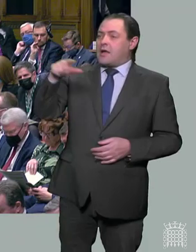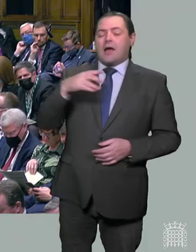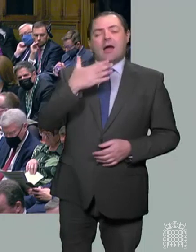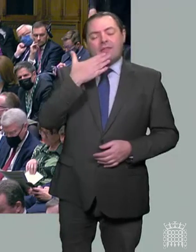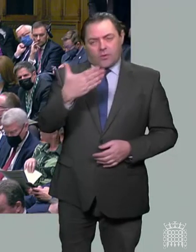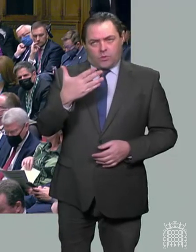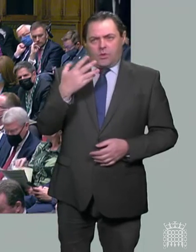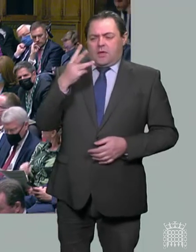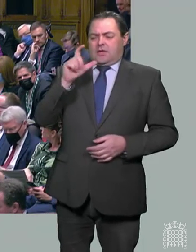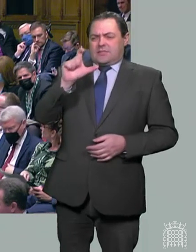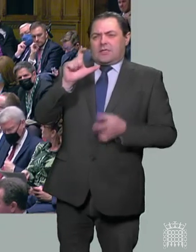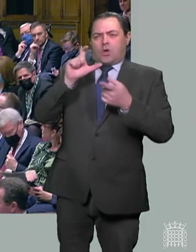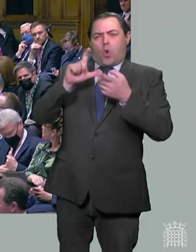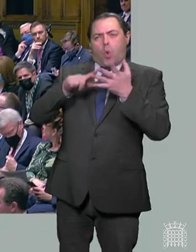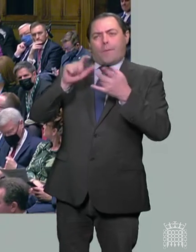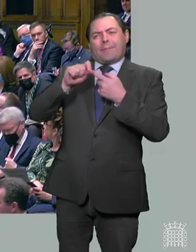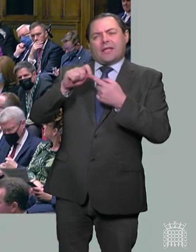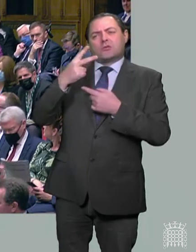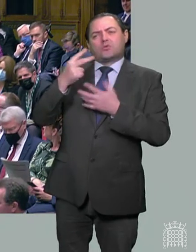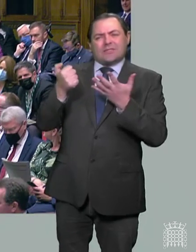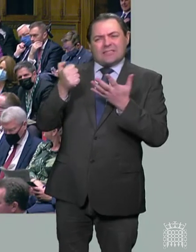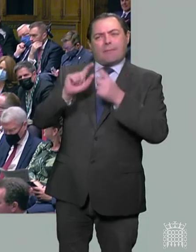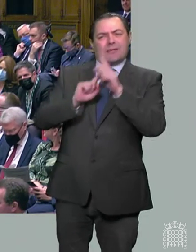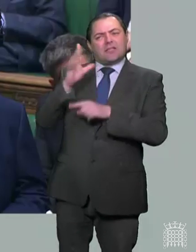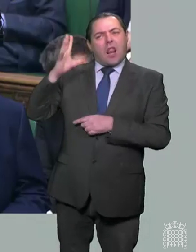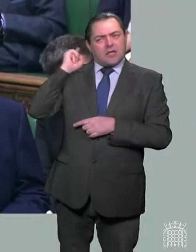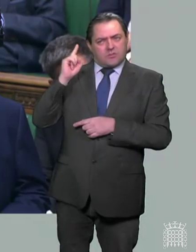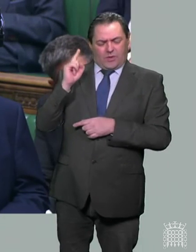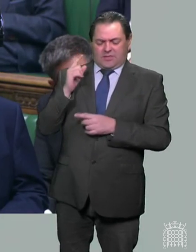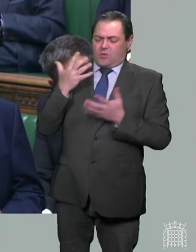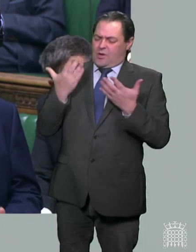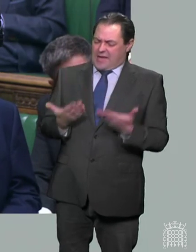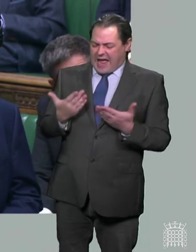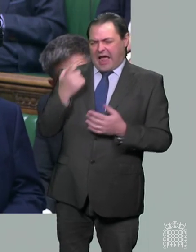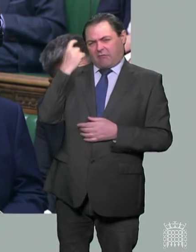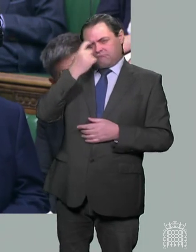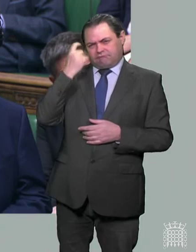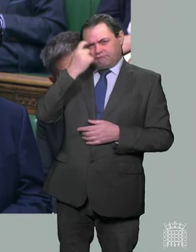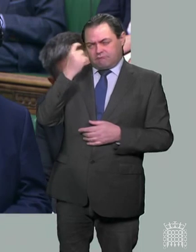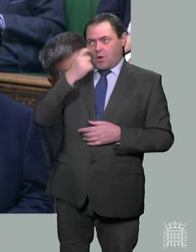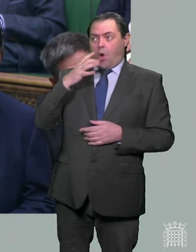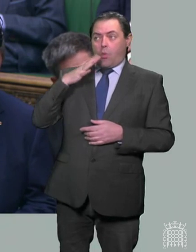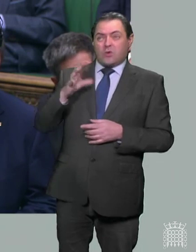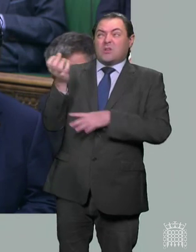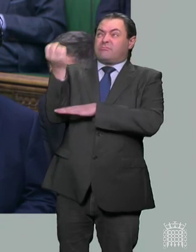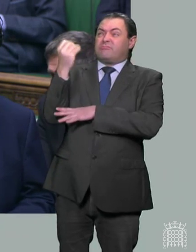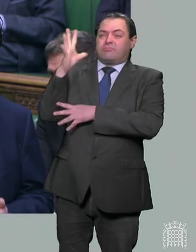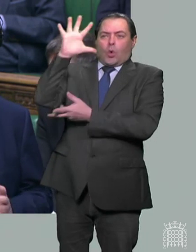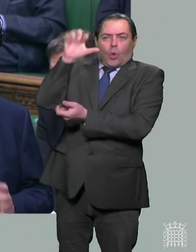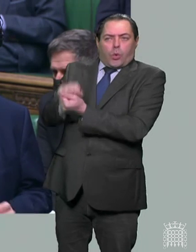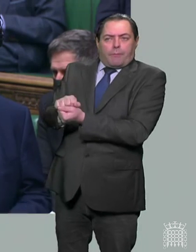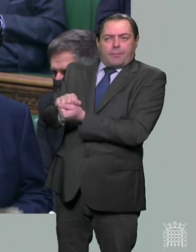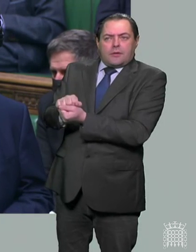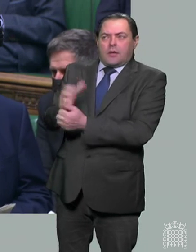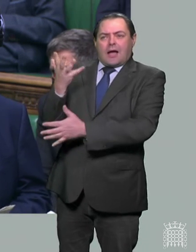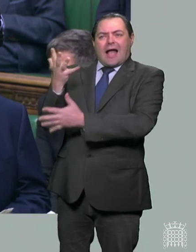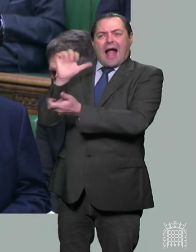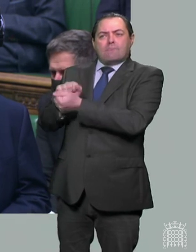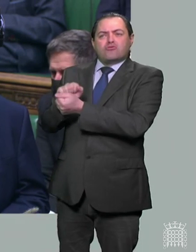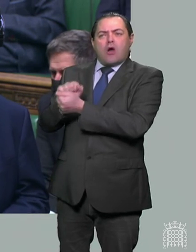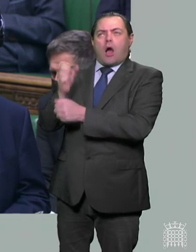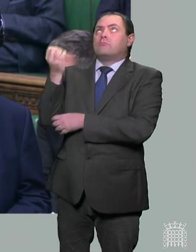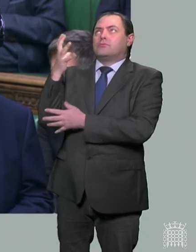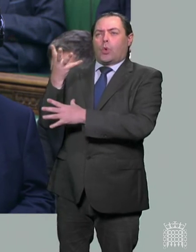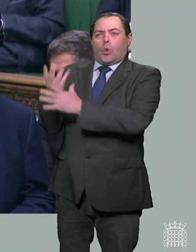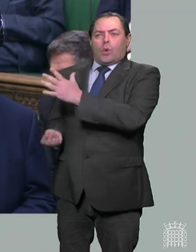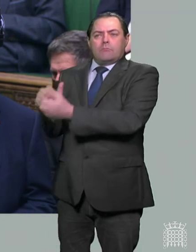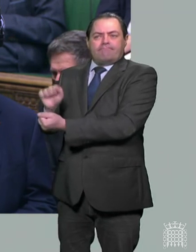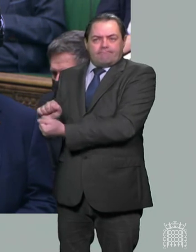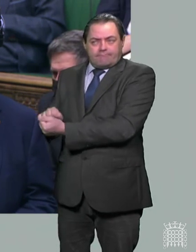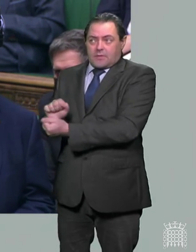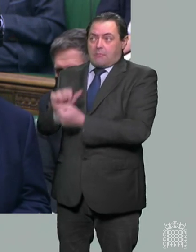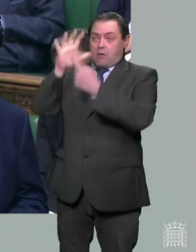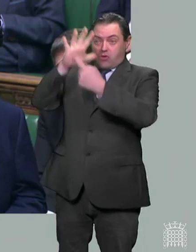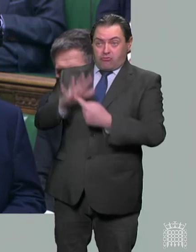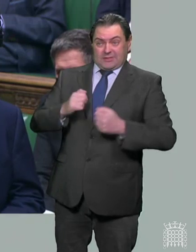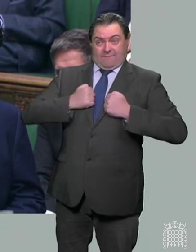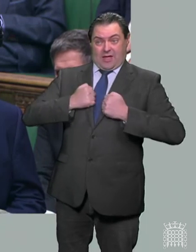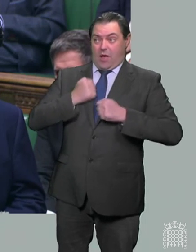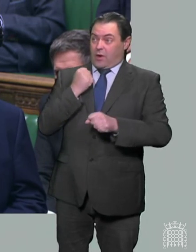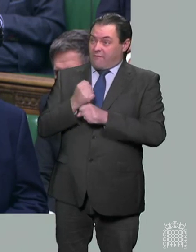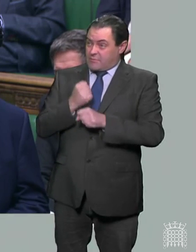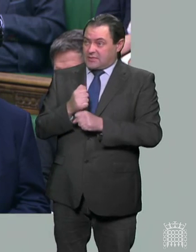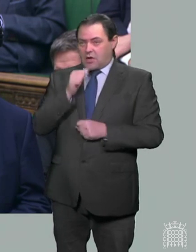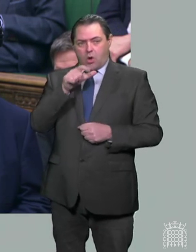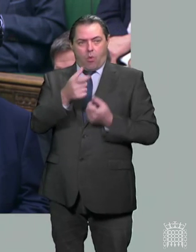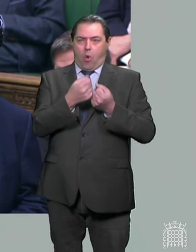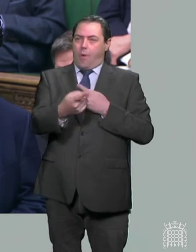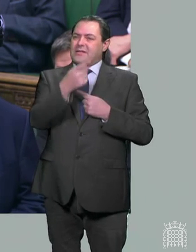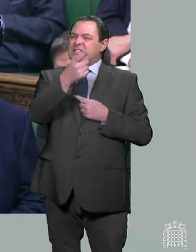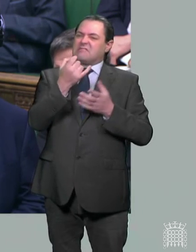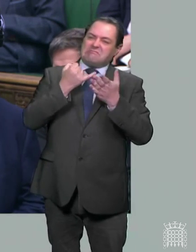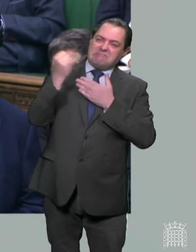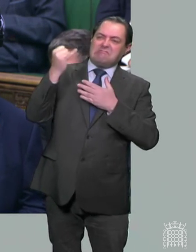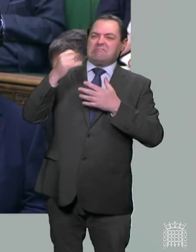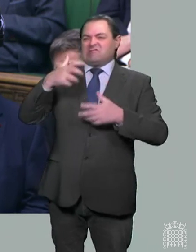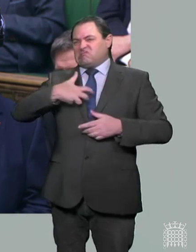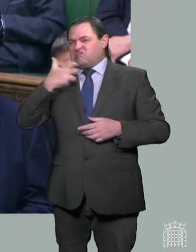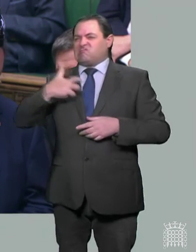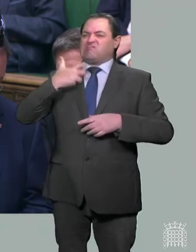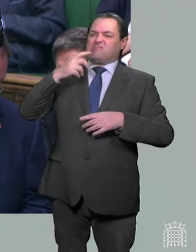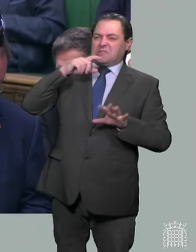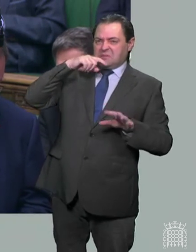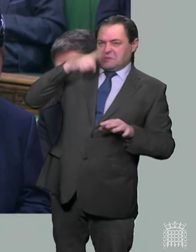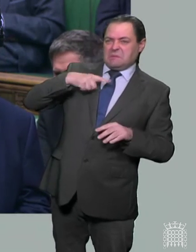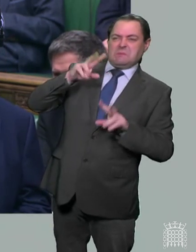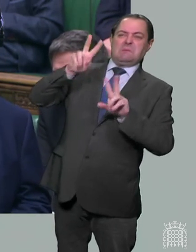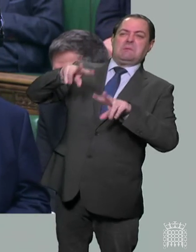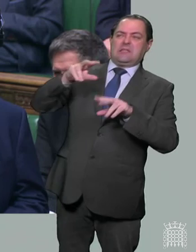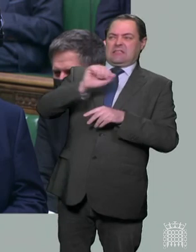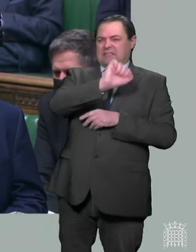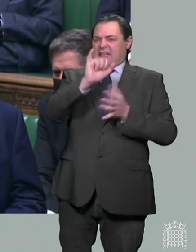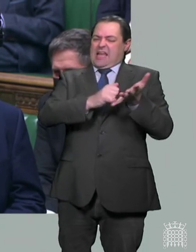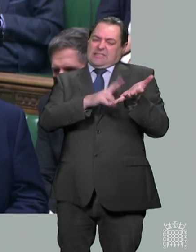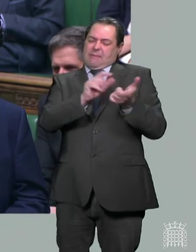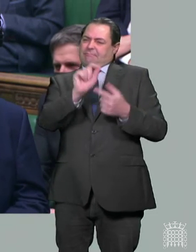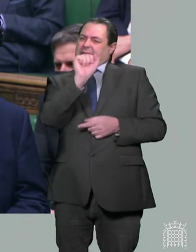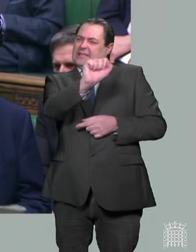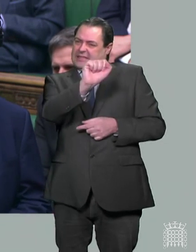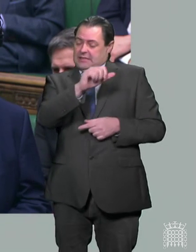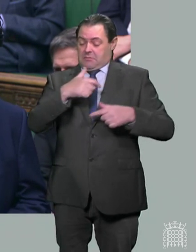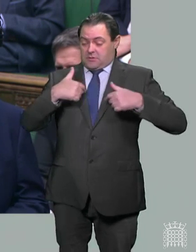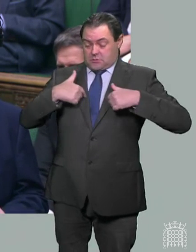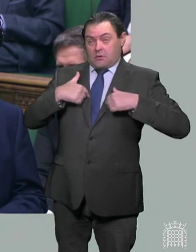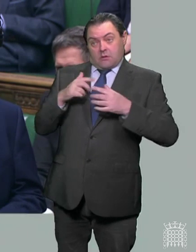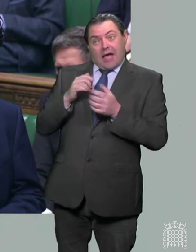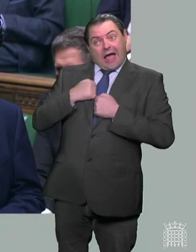Following on from COP26, can my right honourable Friend confirm that maximising carbon capture and storage capacity across the whole United Kingdom is a priority for the Government——despite the doom and gloom, and words of rejection from SNP Members?